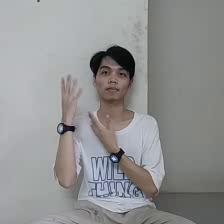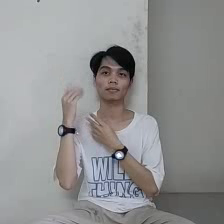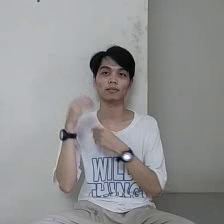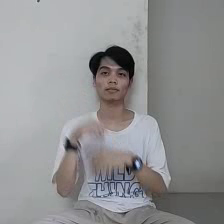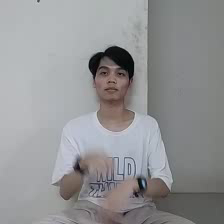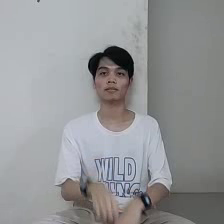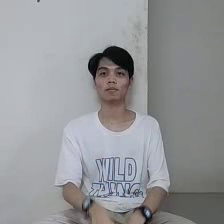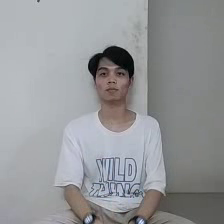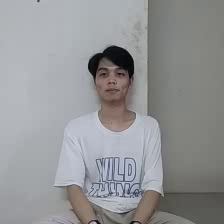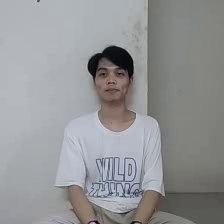Cho